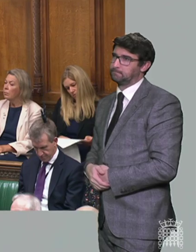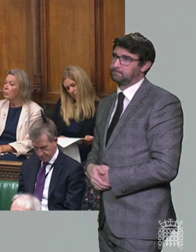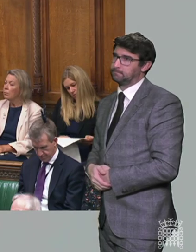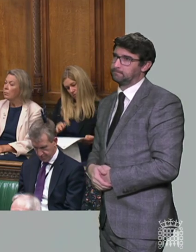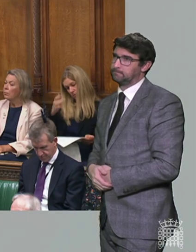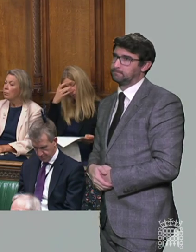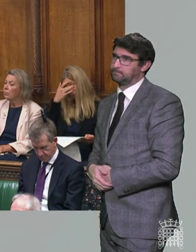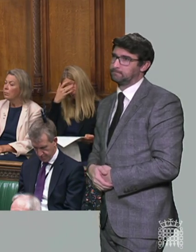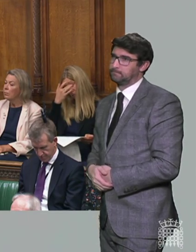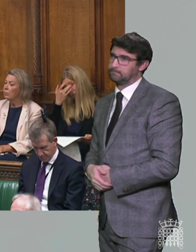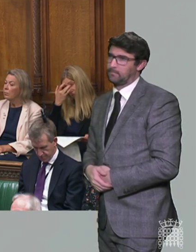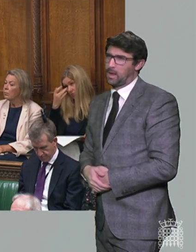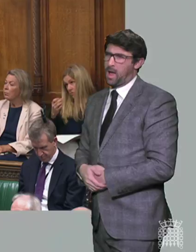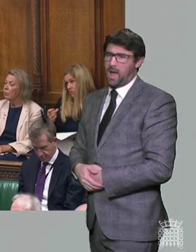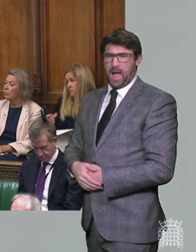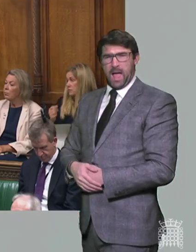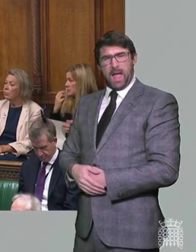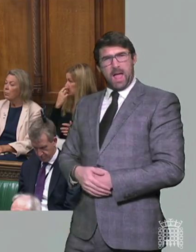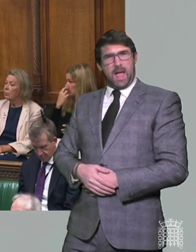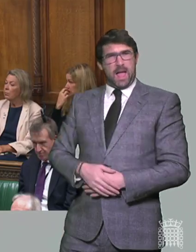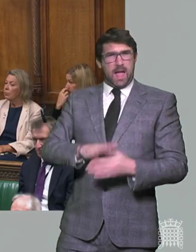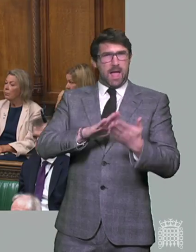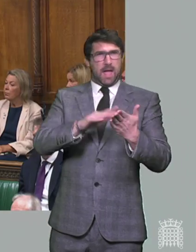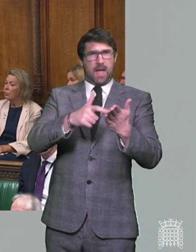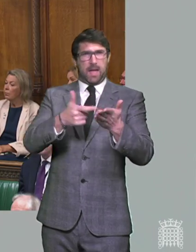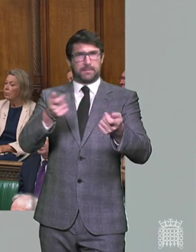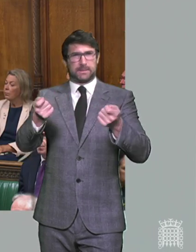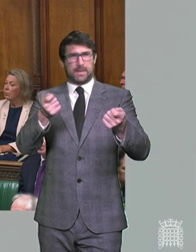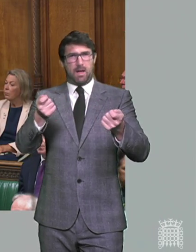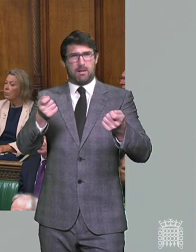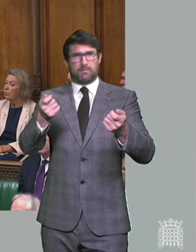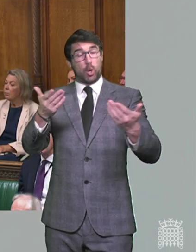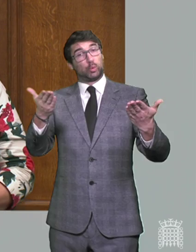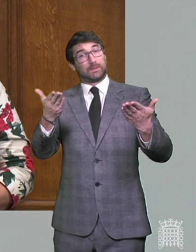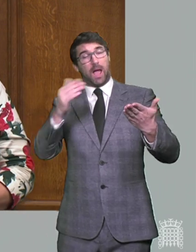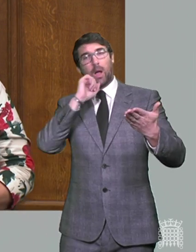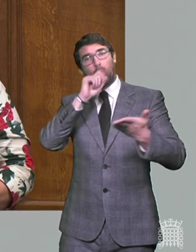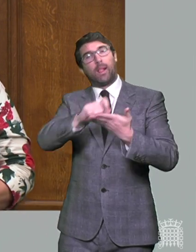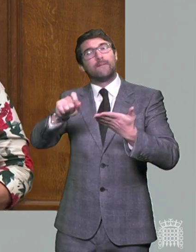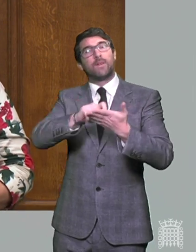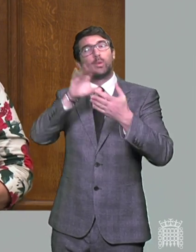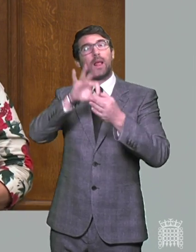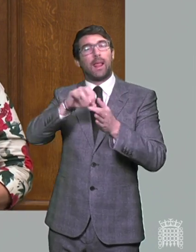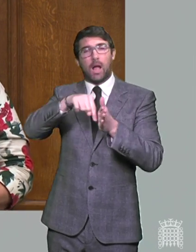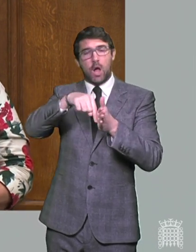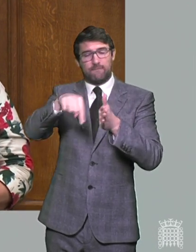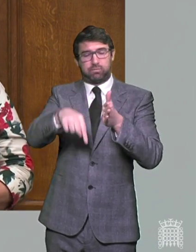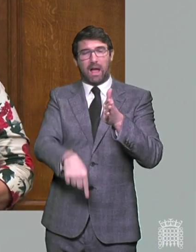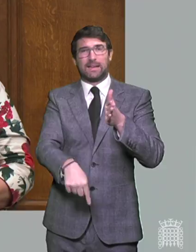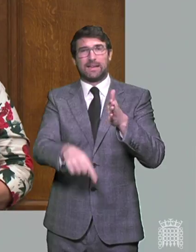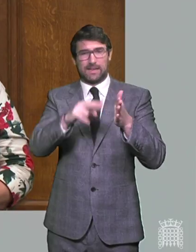We understand that this afternoon’s vote on fracking is deemed a confidence vote in the Prime Minister.